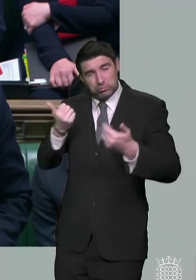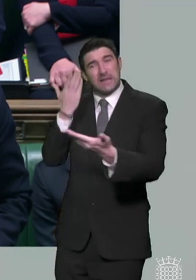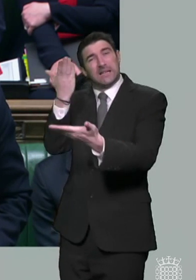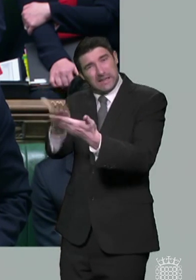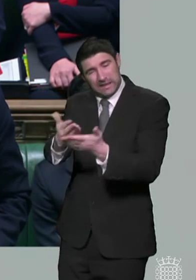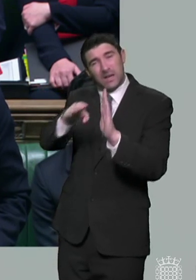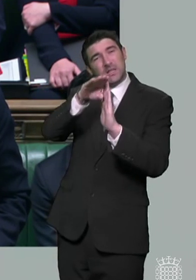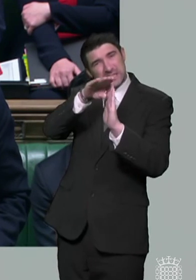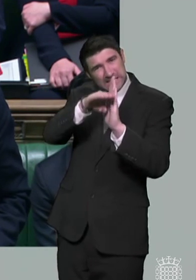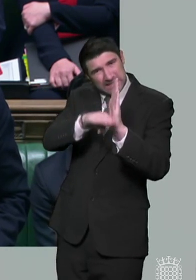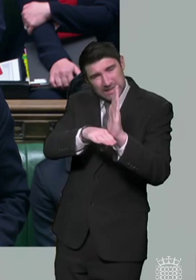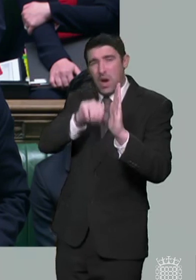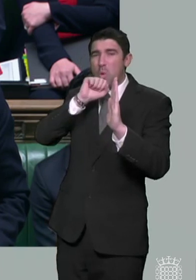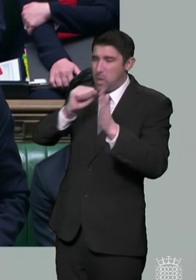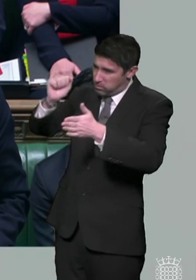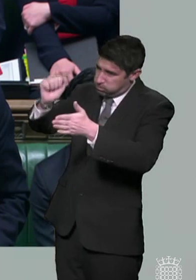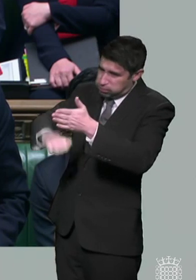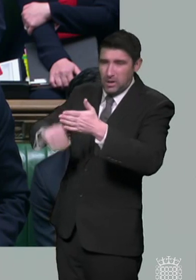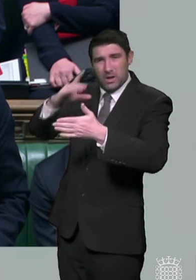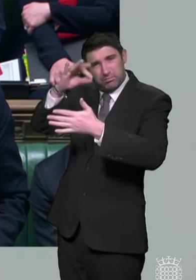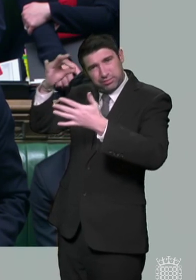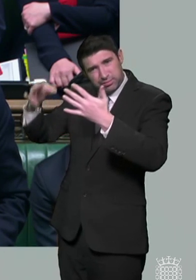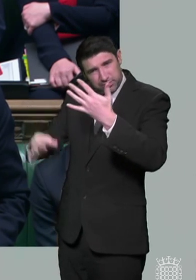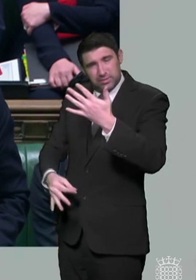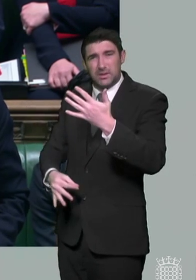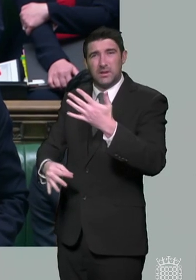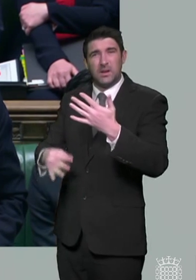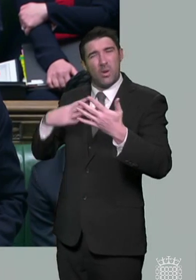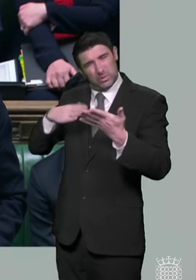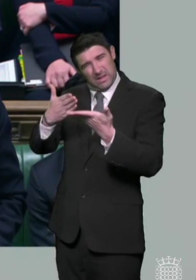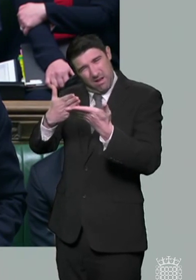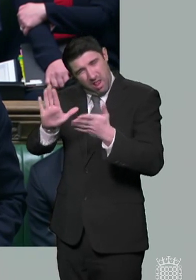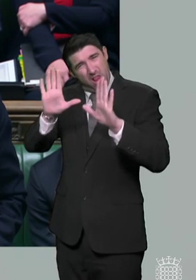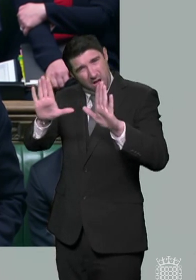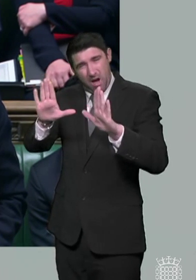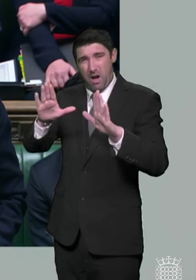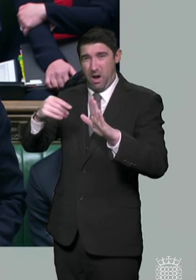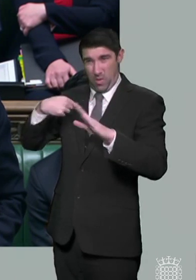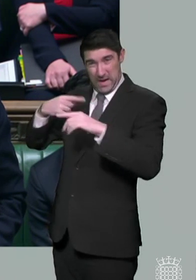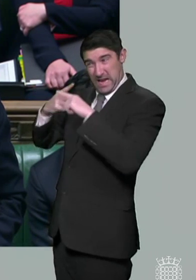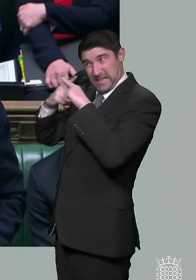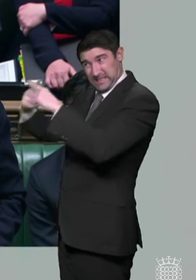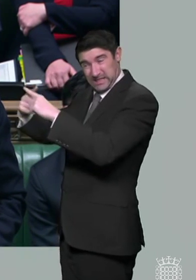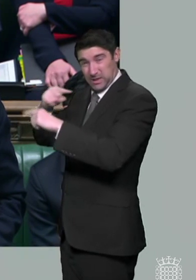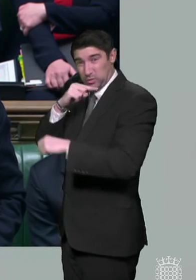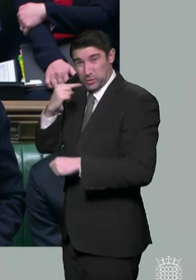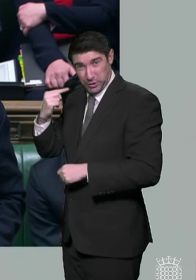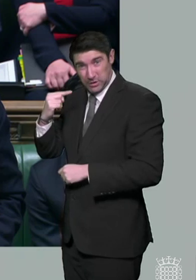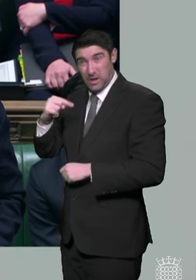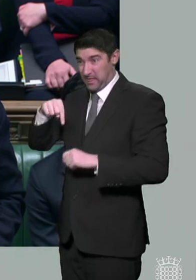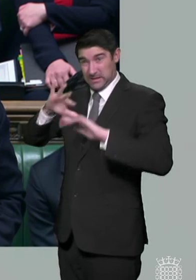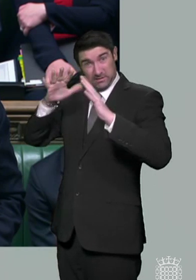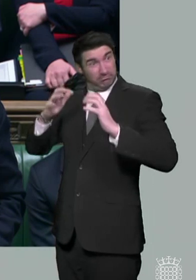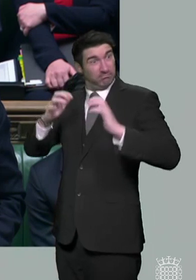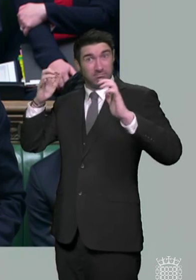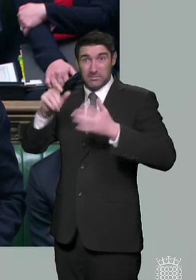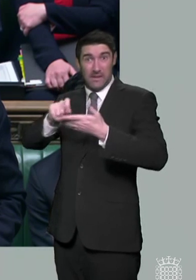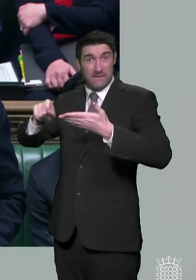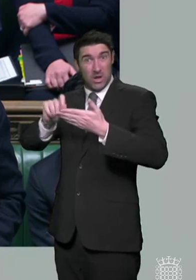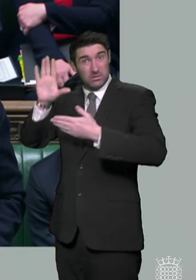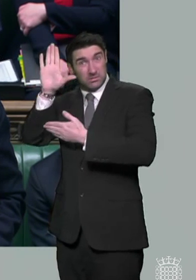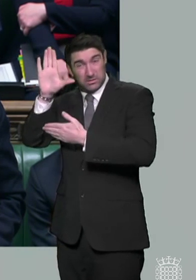Be in no doubt that the actions that we and this House have already taken are having an effect in Moscow.